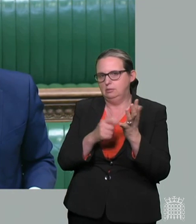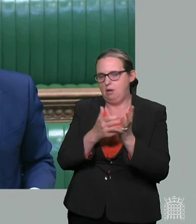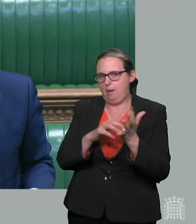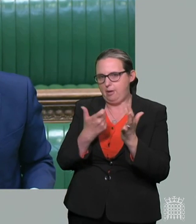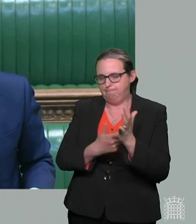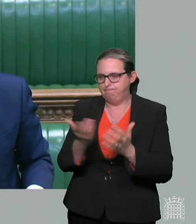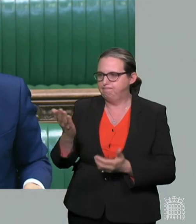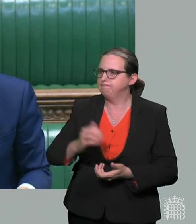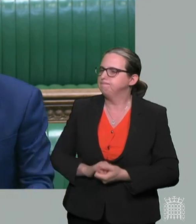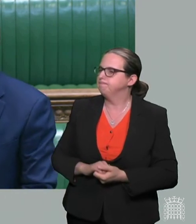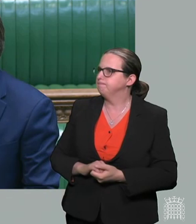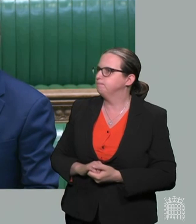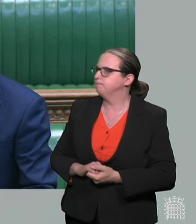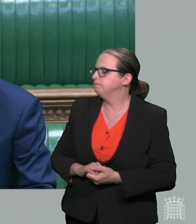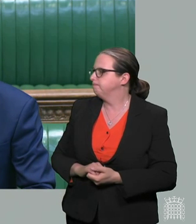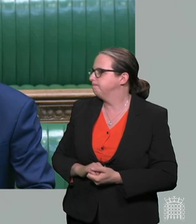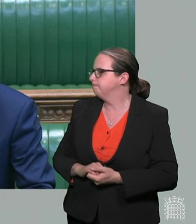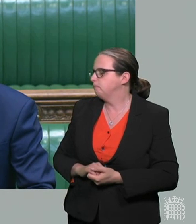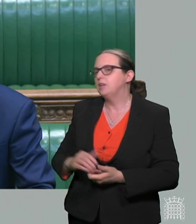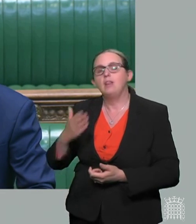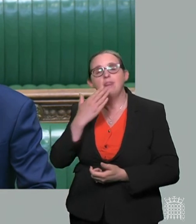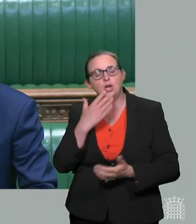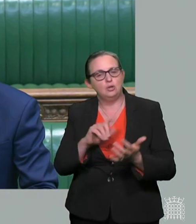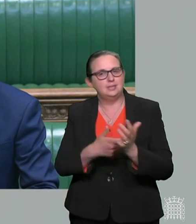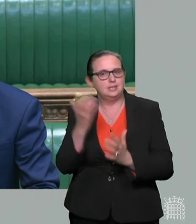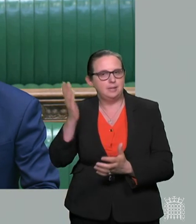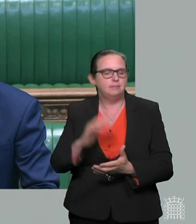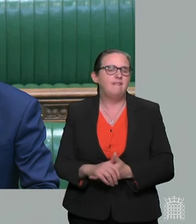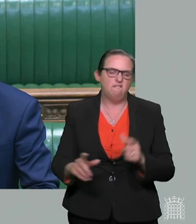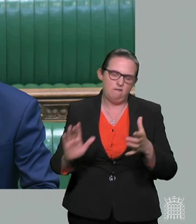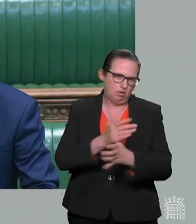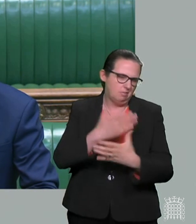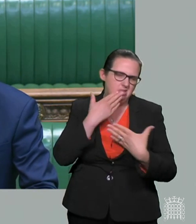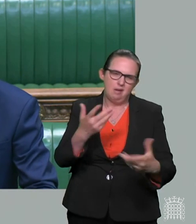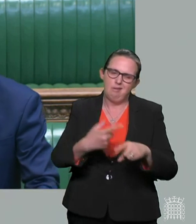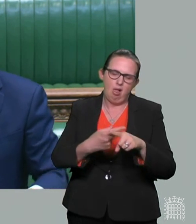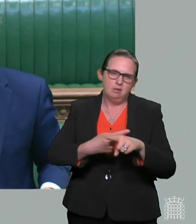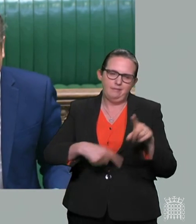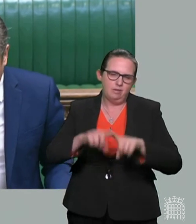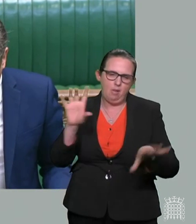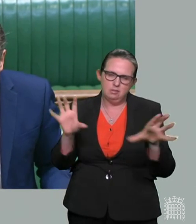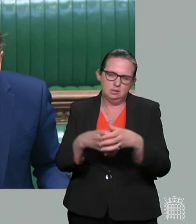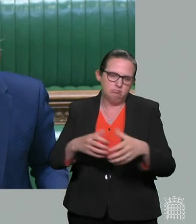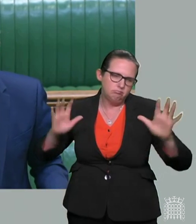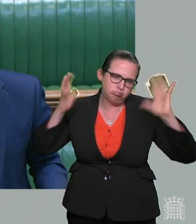I start by thanking the England football team for everything they have given this country over the last six weeks.